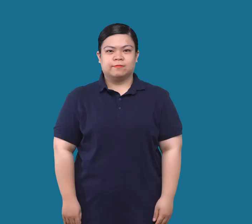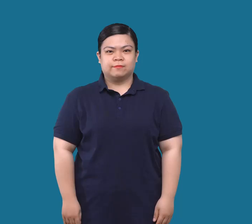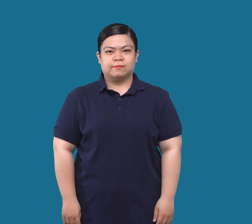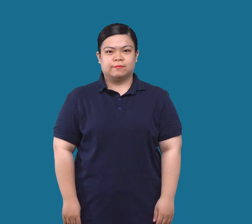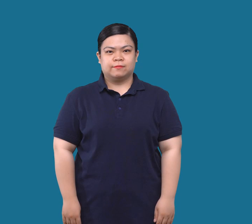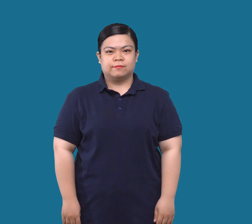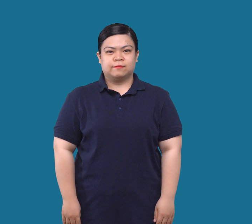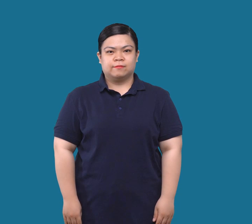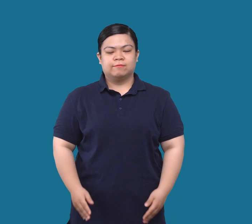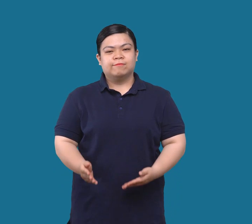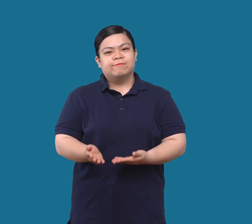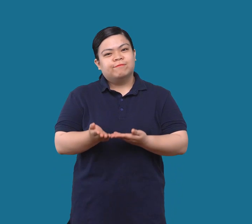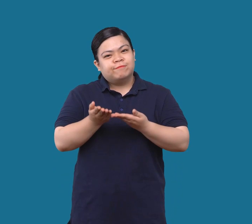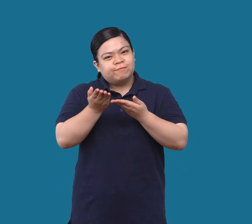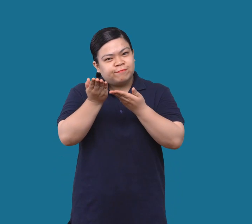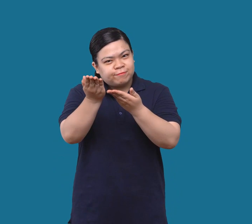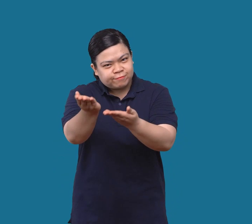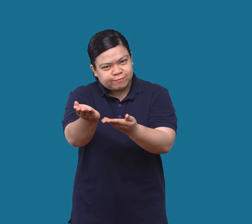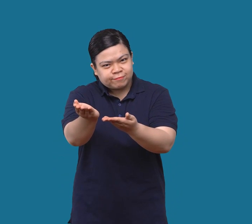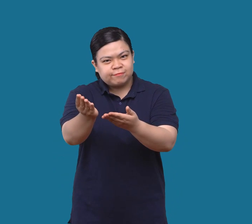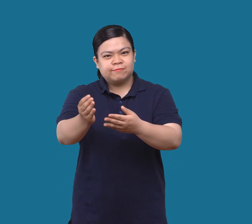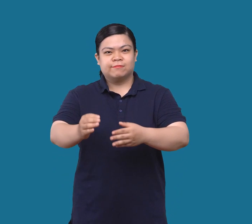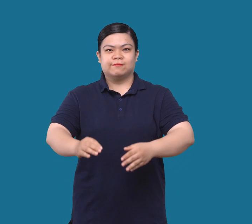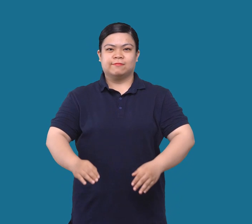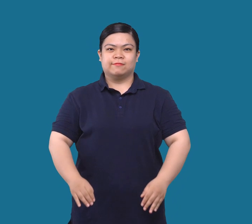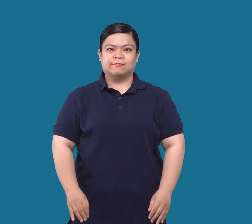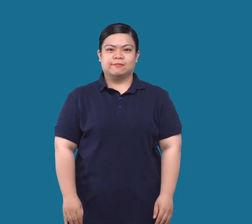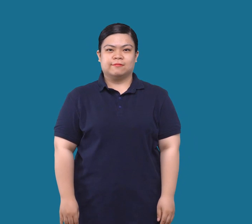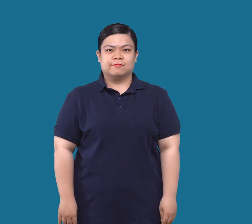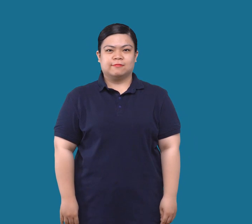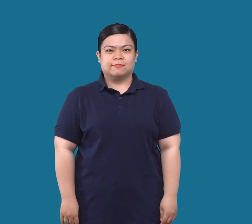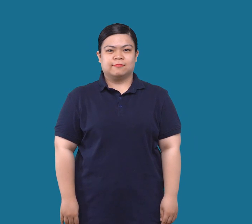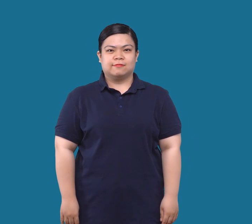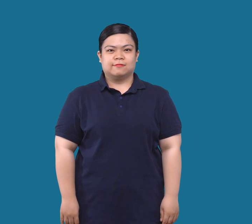nhường nhịn